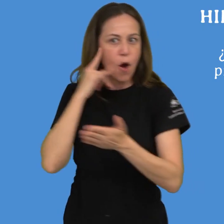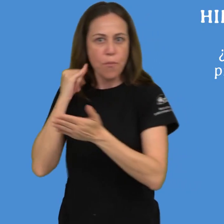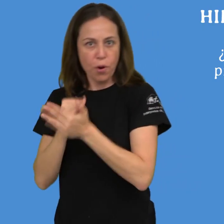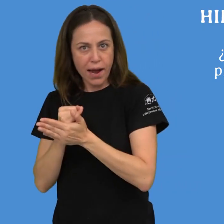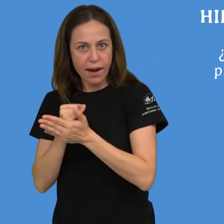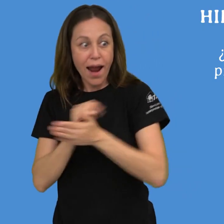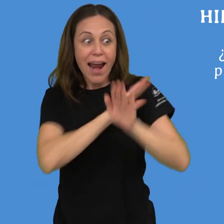probar